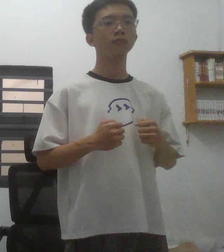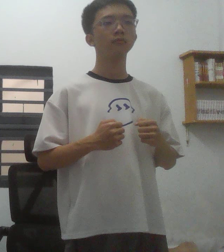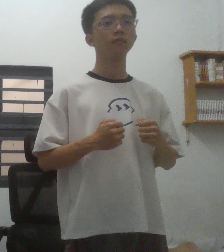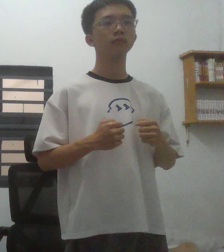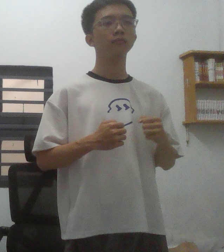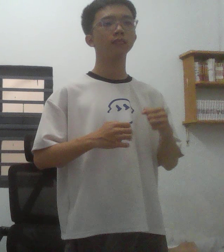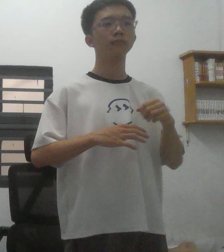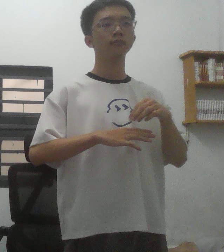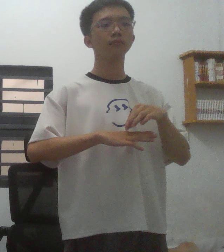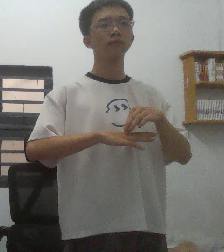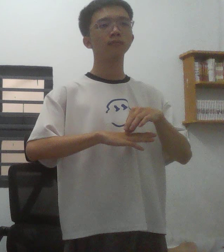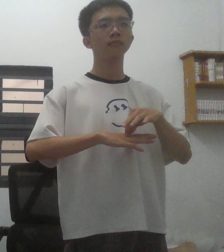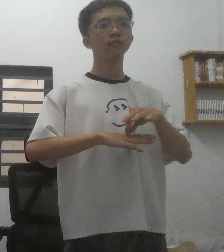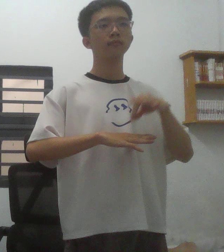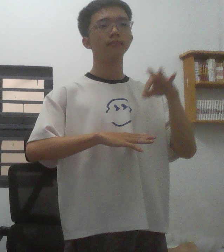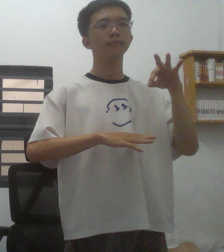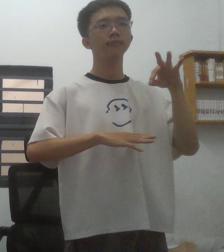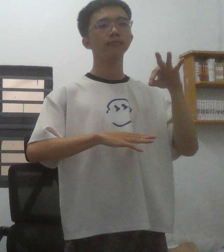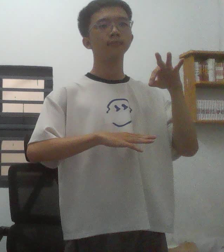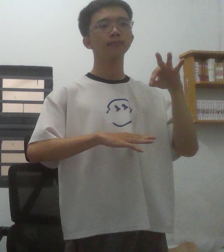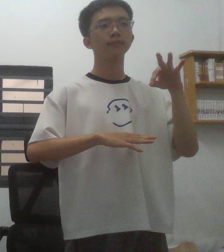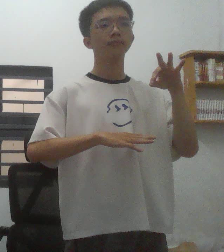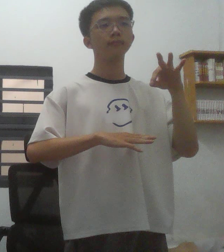tuan